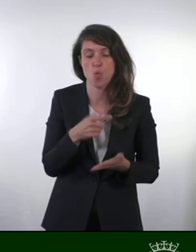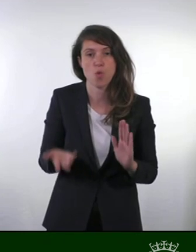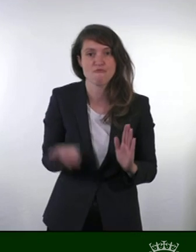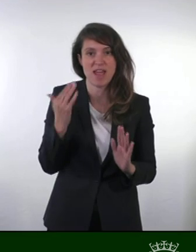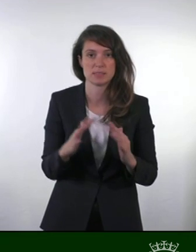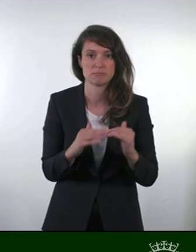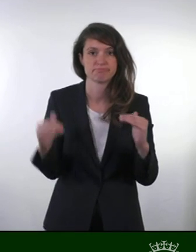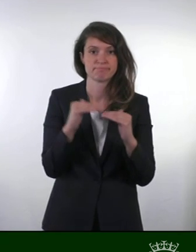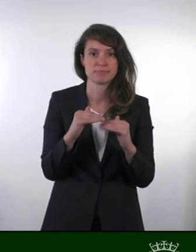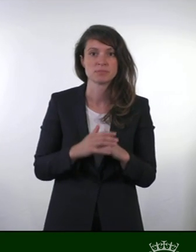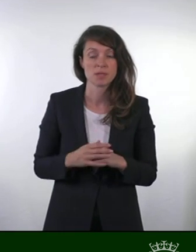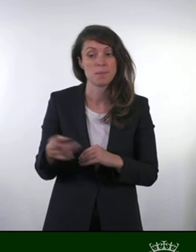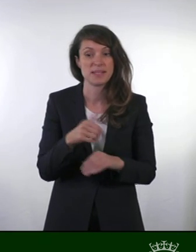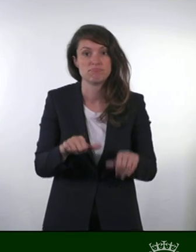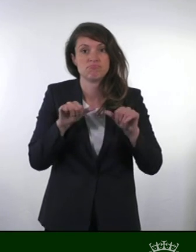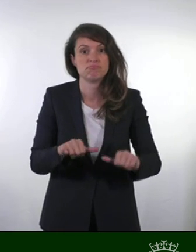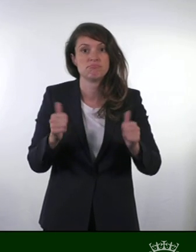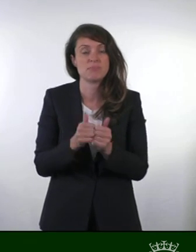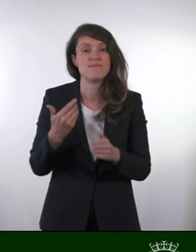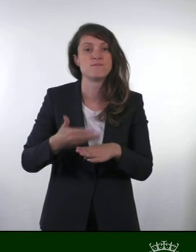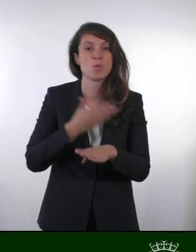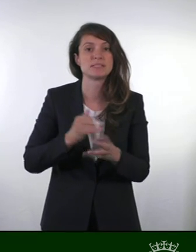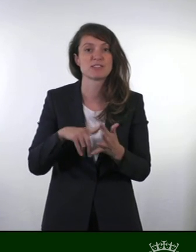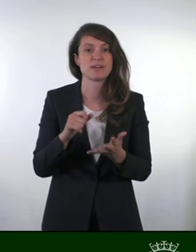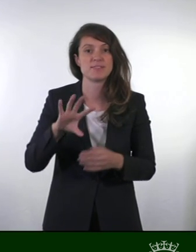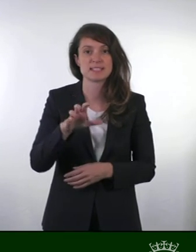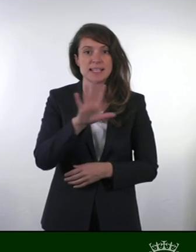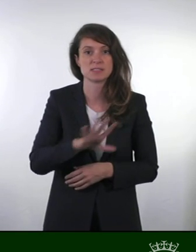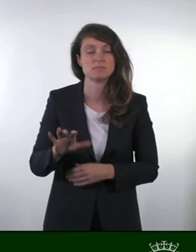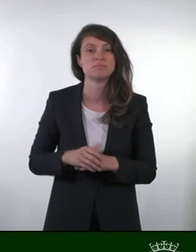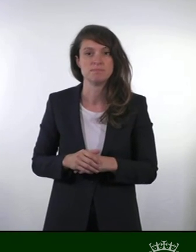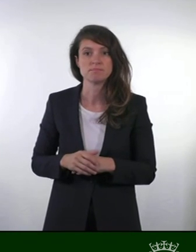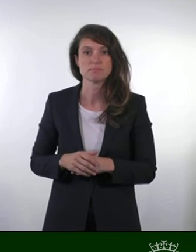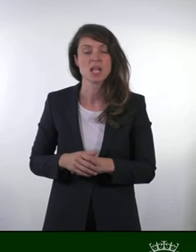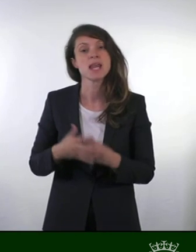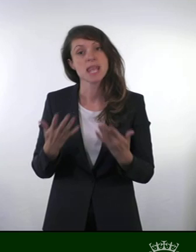That has since been endorsed by the former Secretary of State, the right honourable Member for Preseli Pembrokeshire.